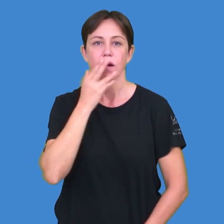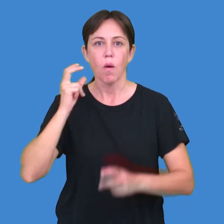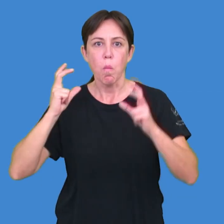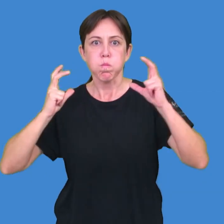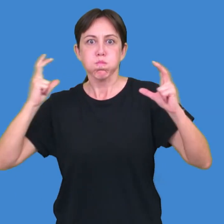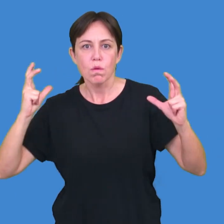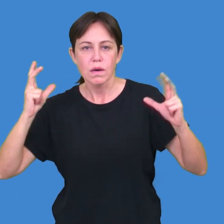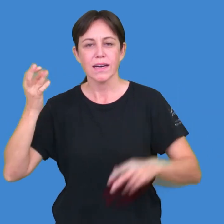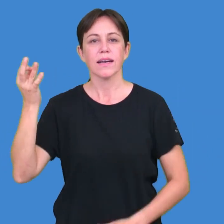gordo